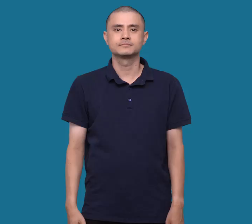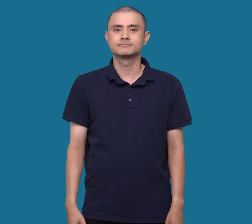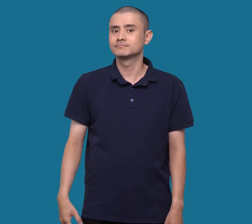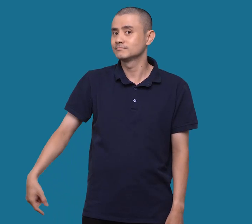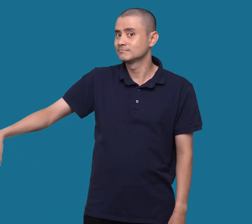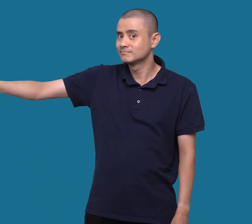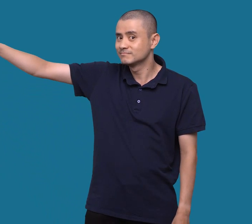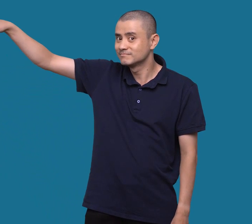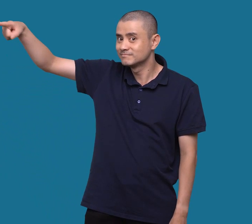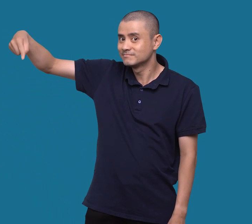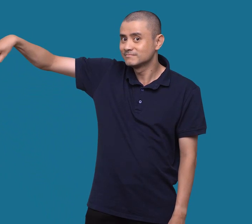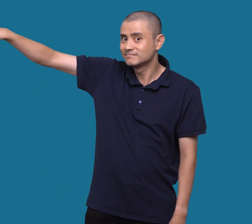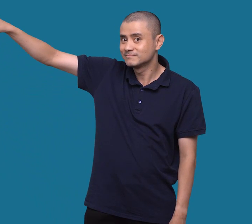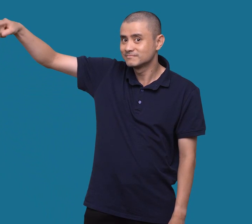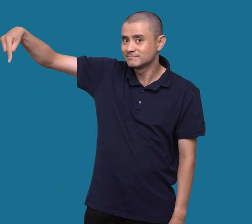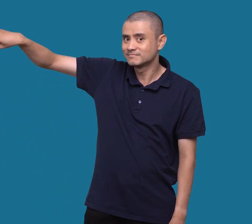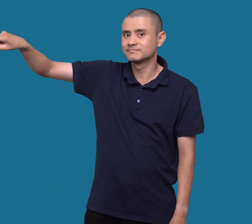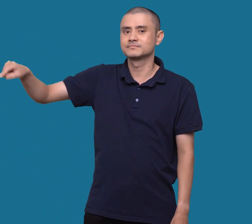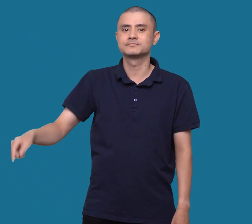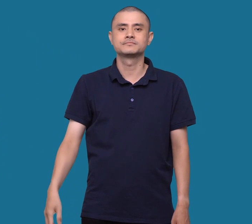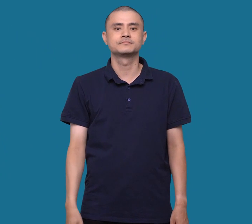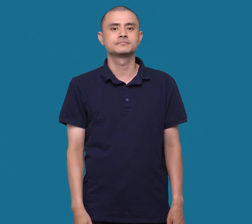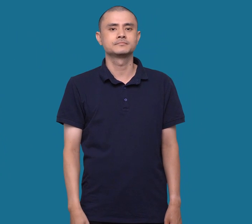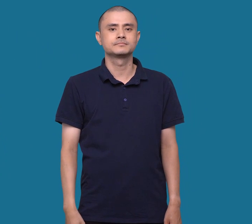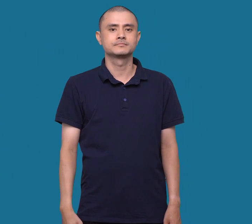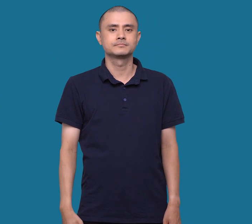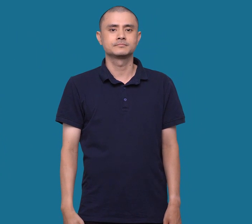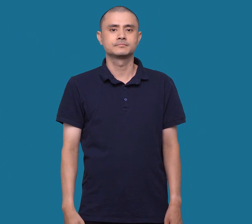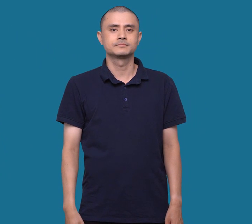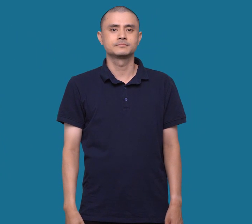họ (đại từ)